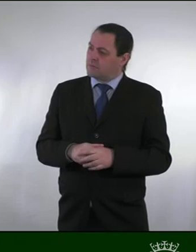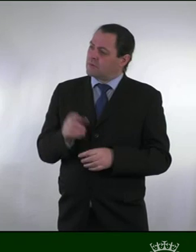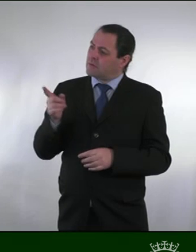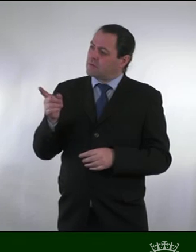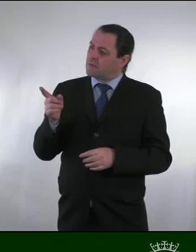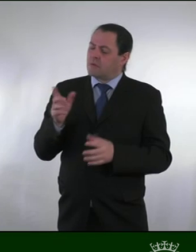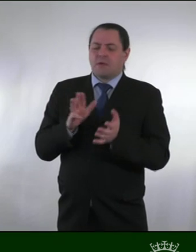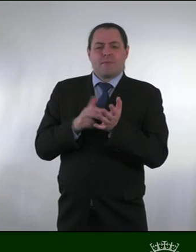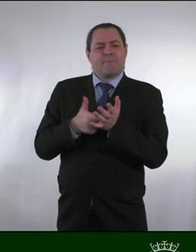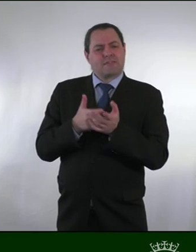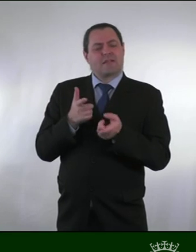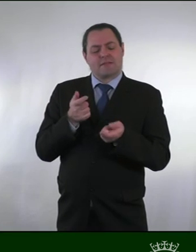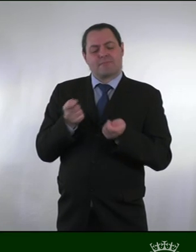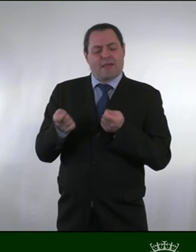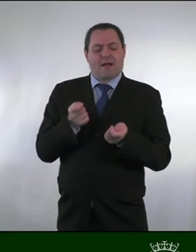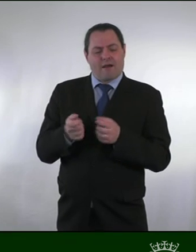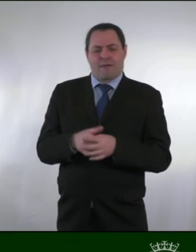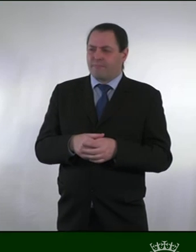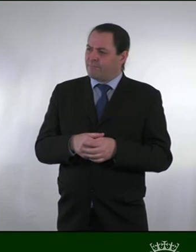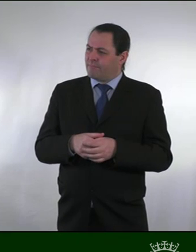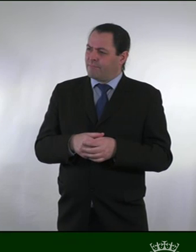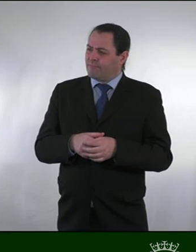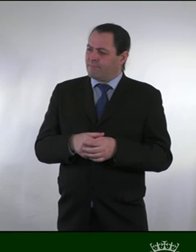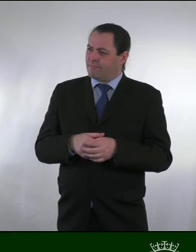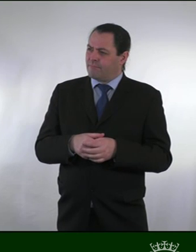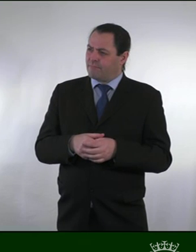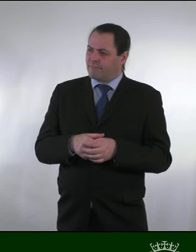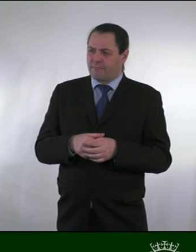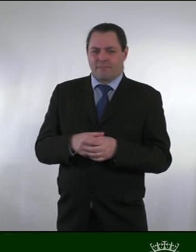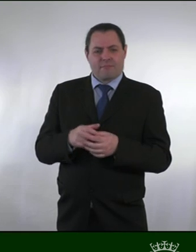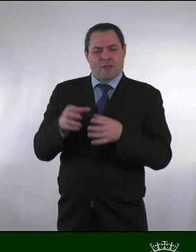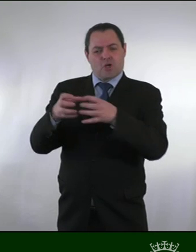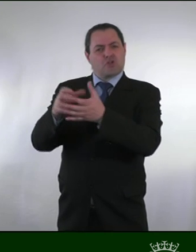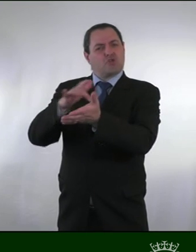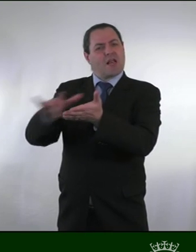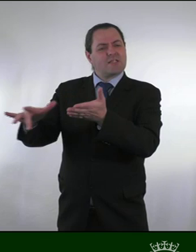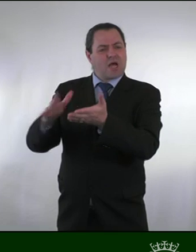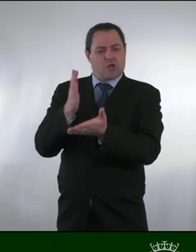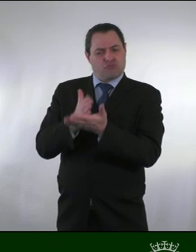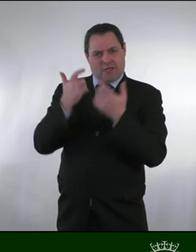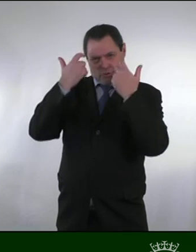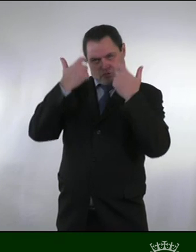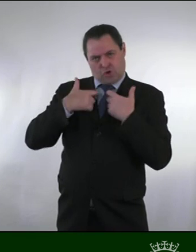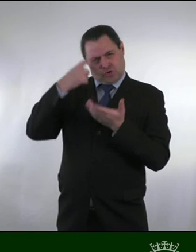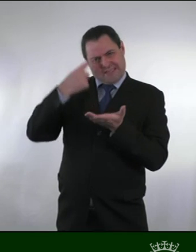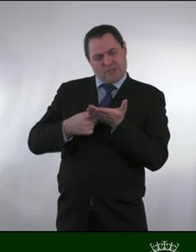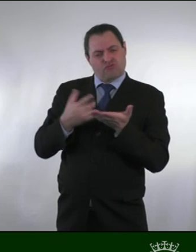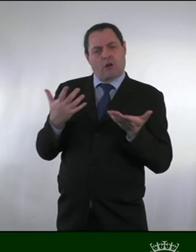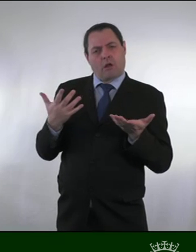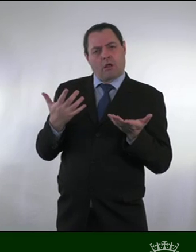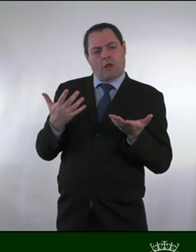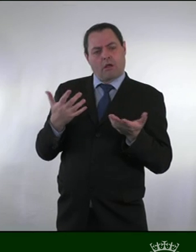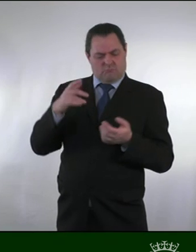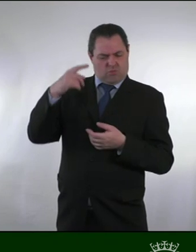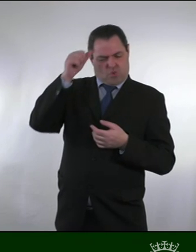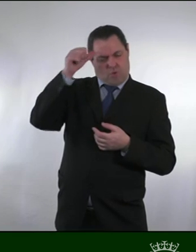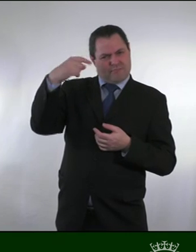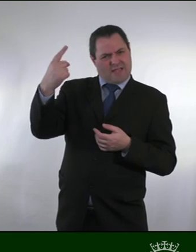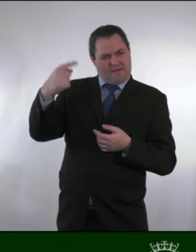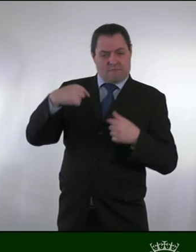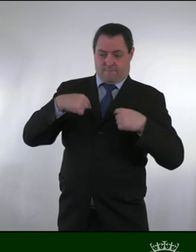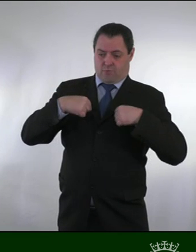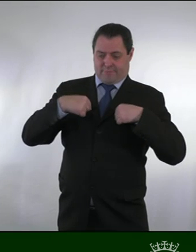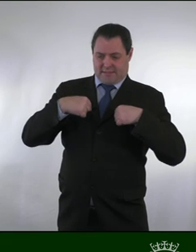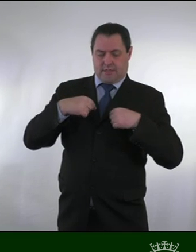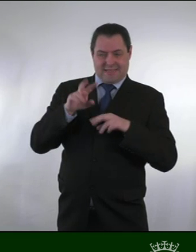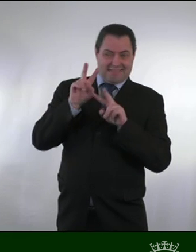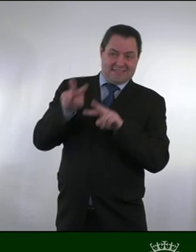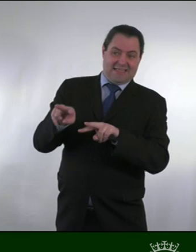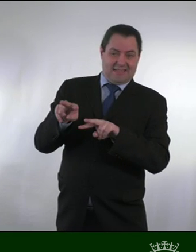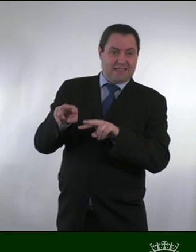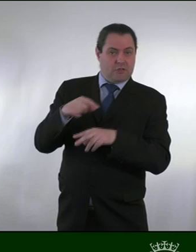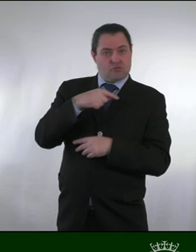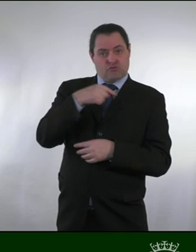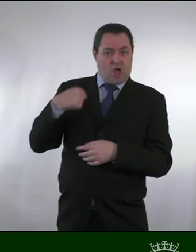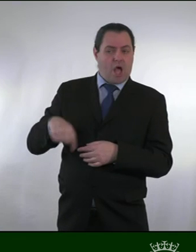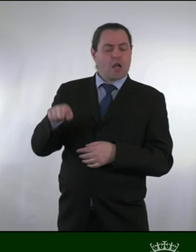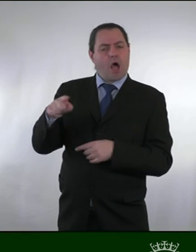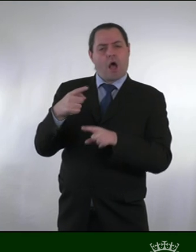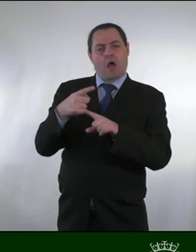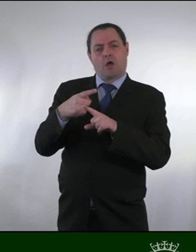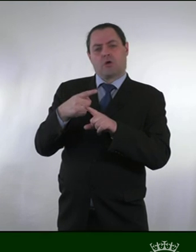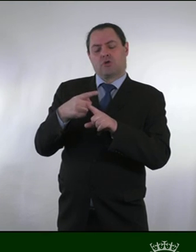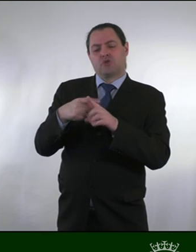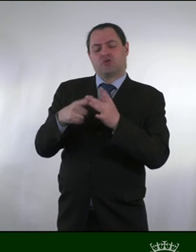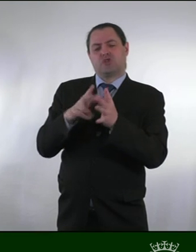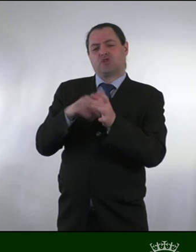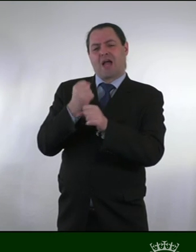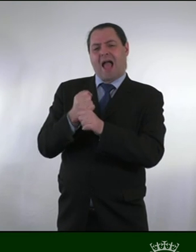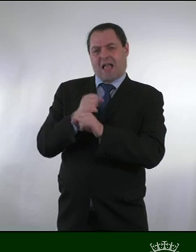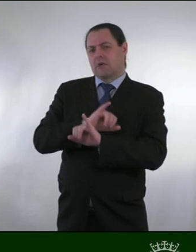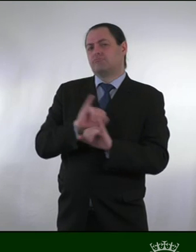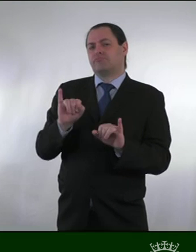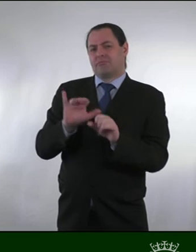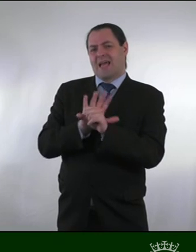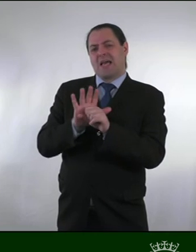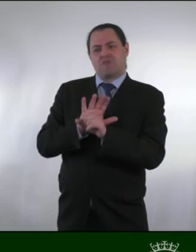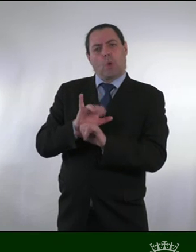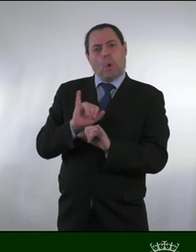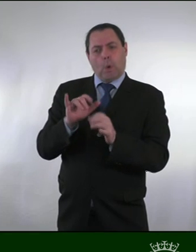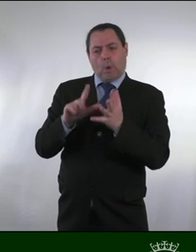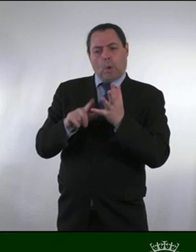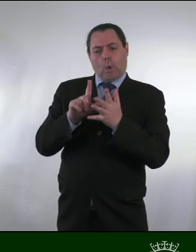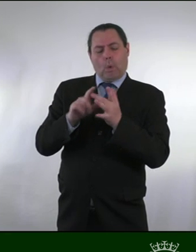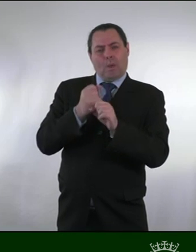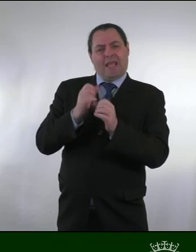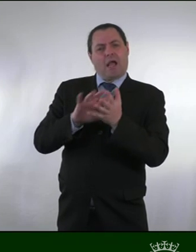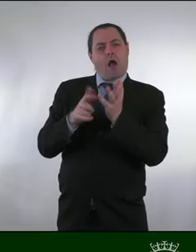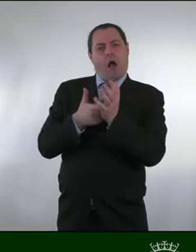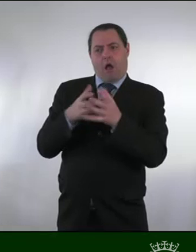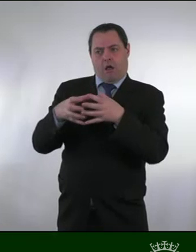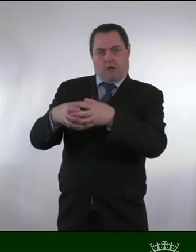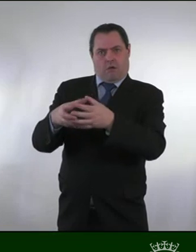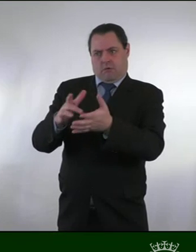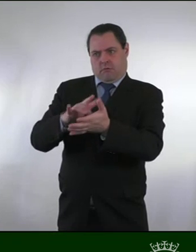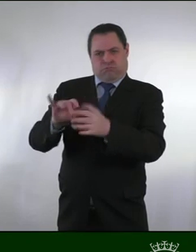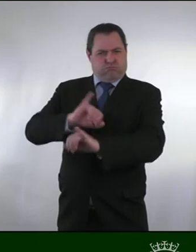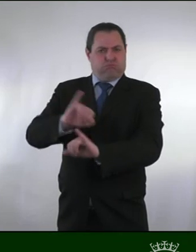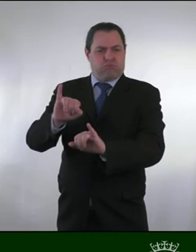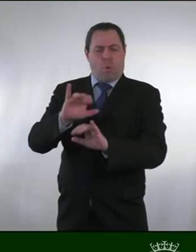The right honourable Gentleman knows very well that the attribution of genocide is a judicial matter, but I can say for myself that I regard what is happening in Xinjiang to the Uyghurs as utterly abhorrent, and I know that Members from all parties in the House share that view.